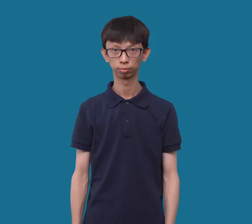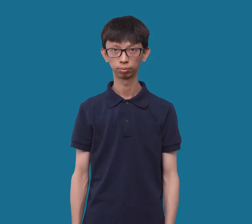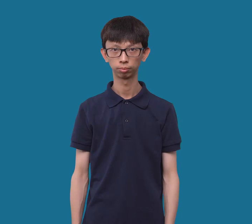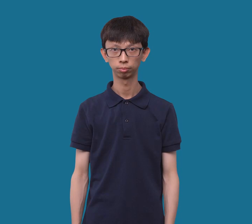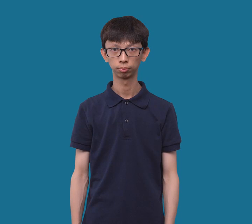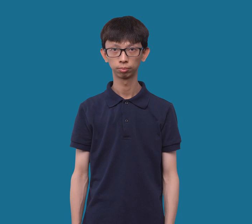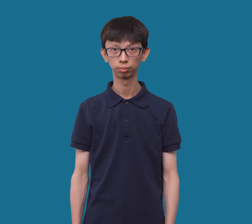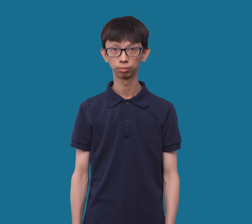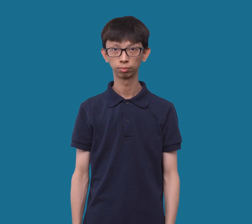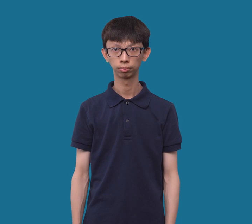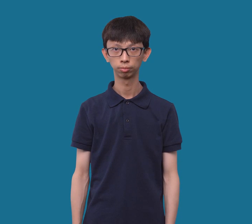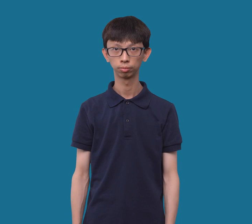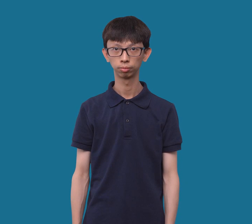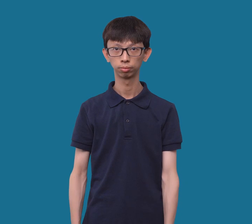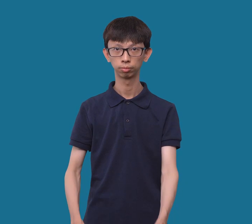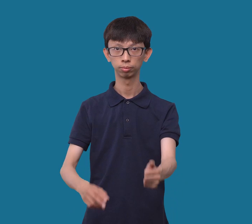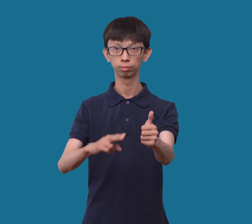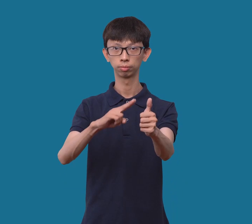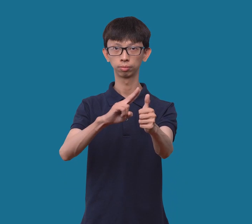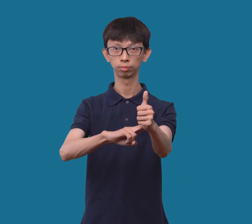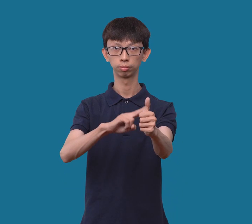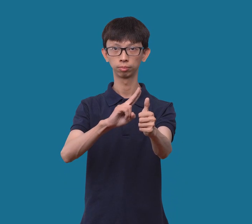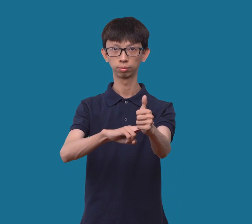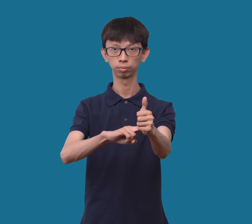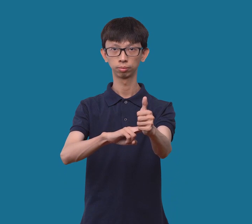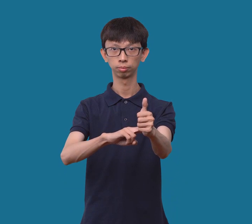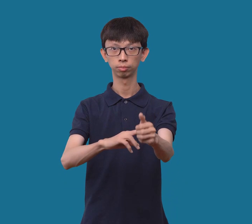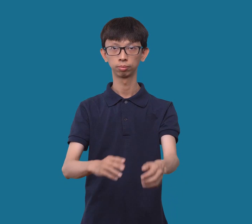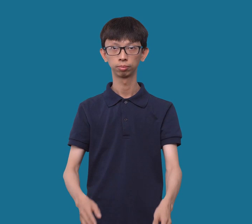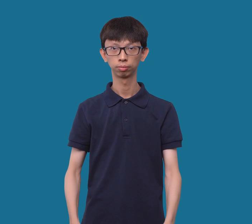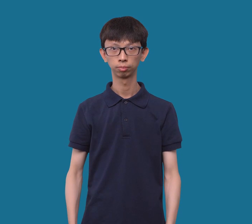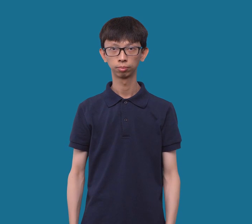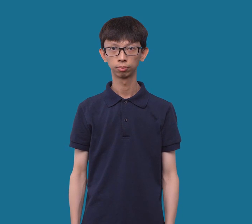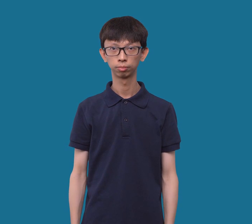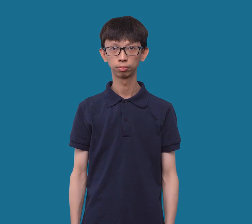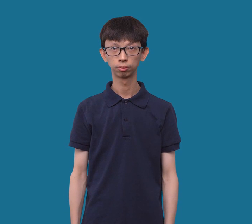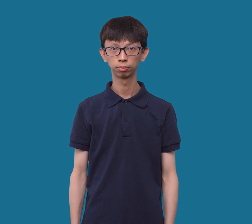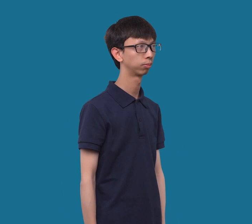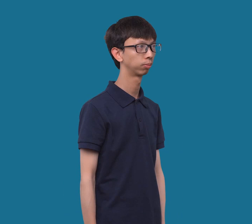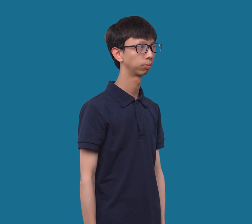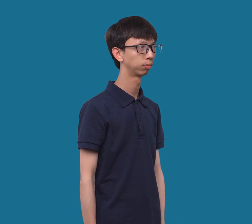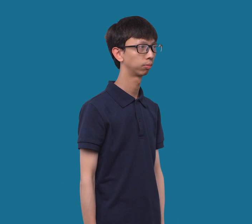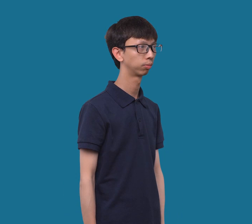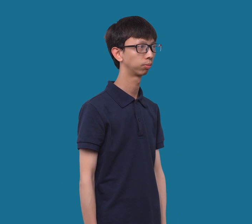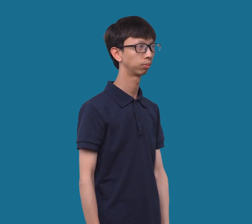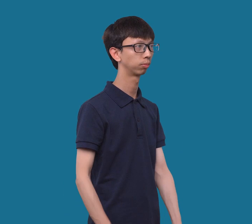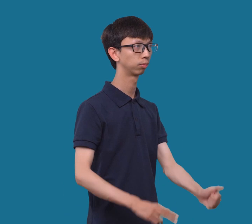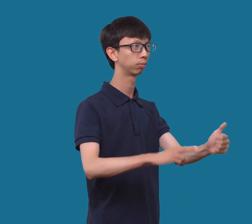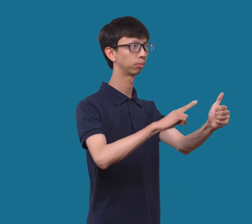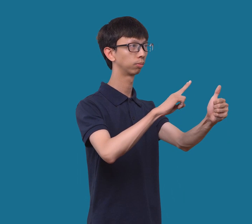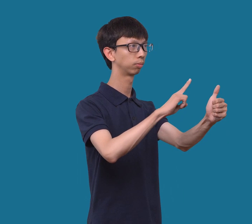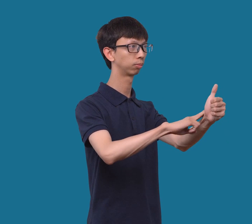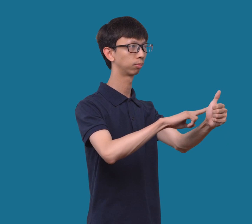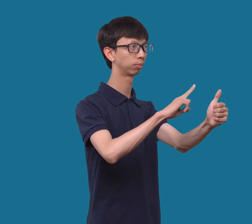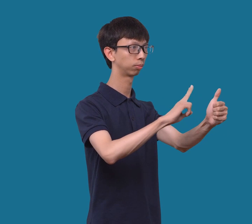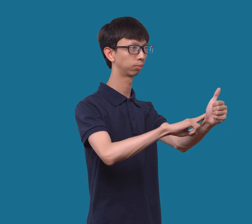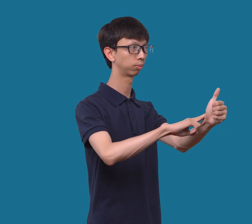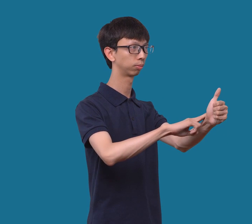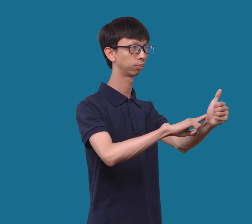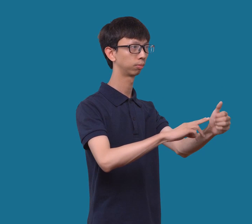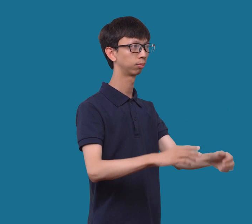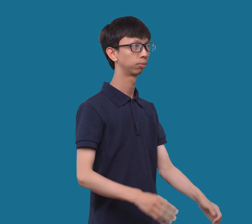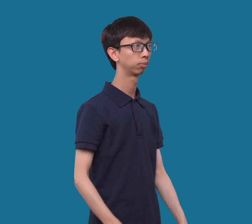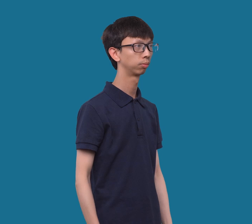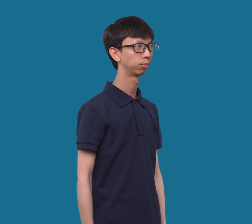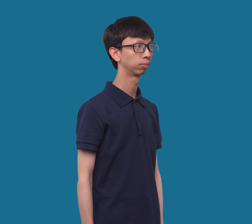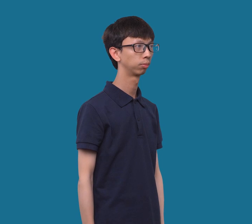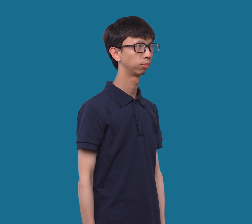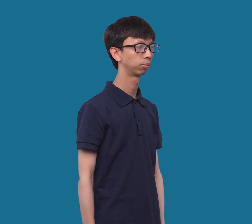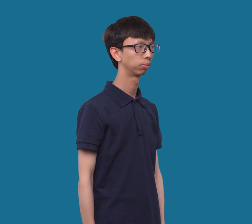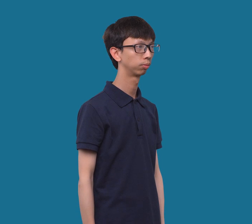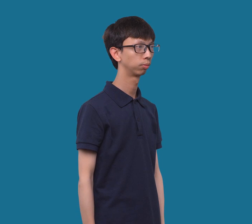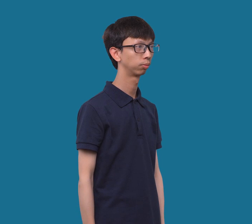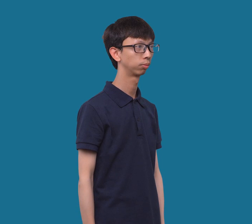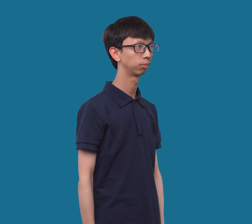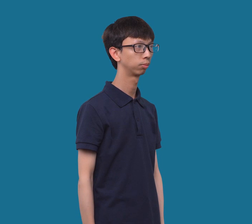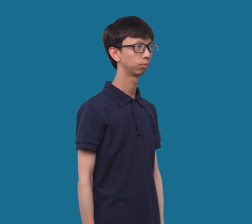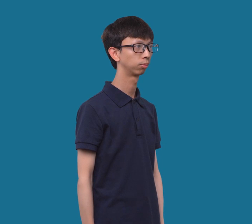bệnh nhân